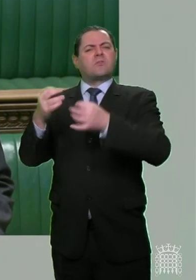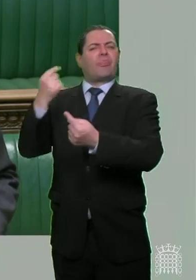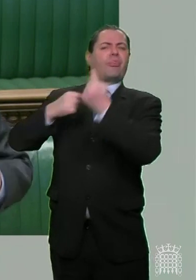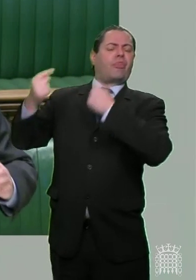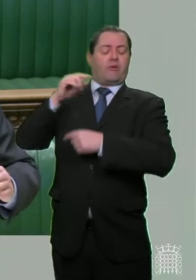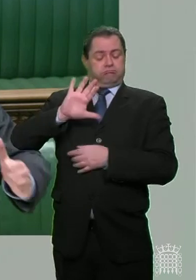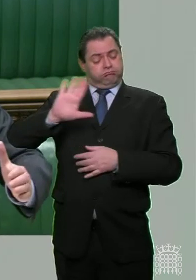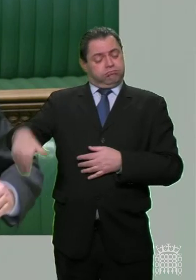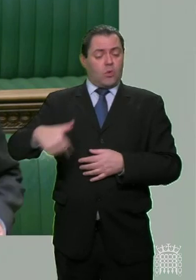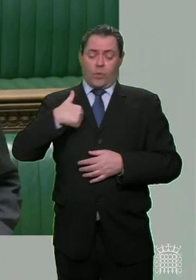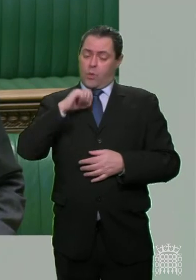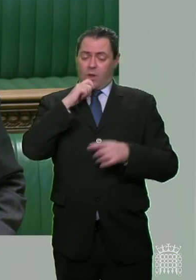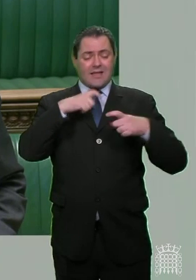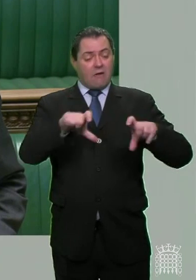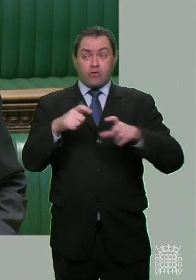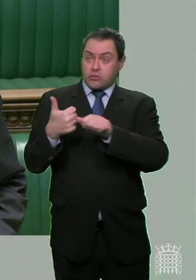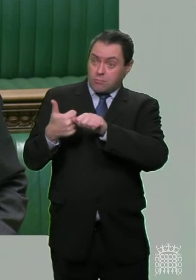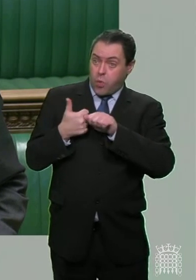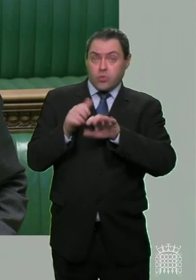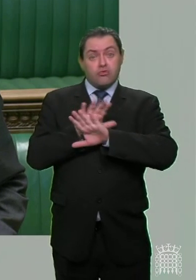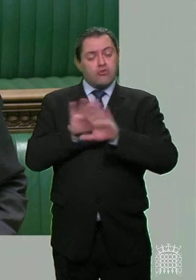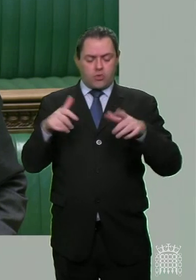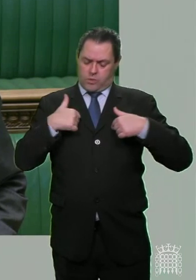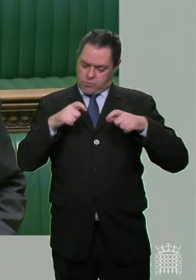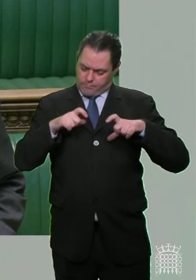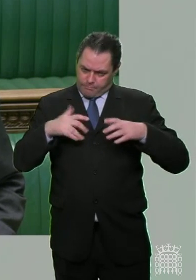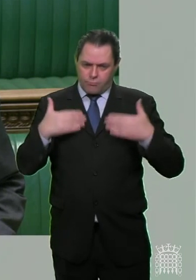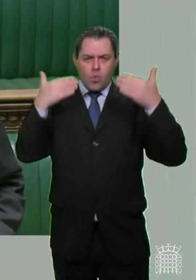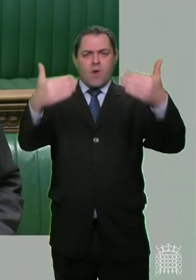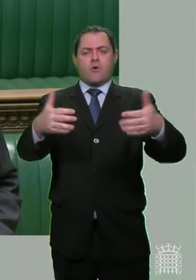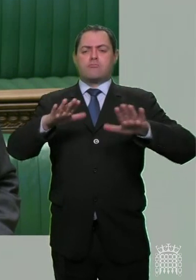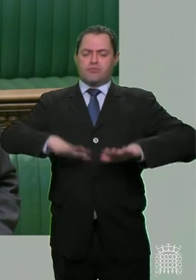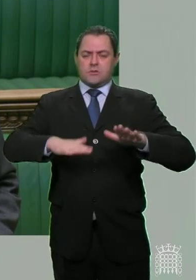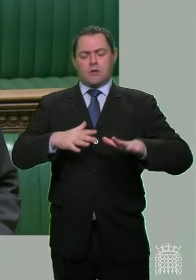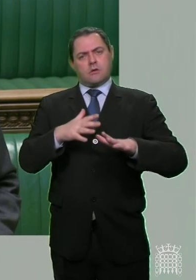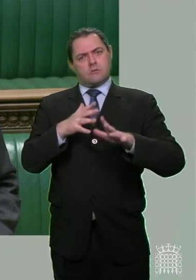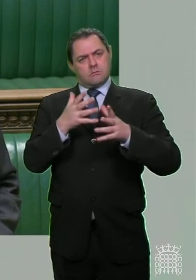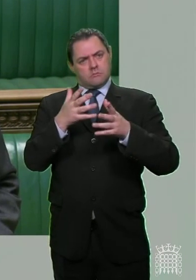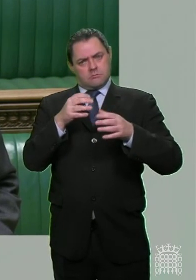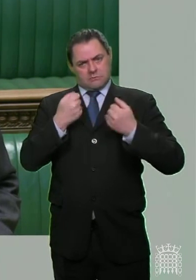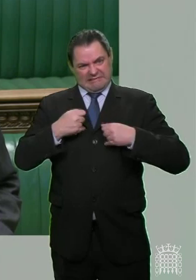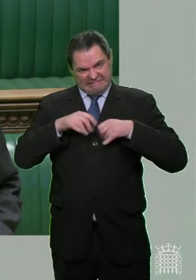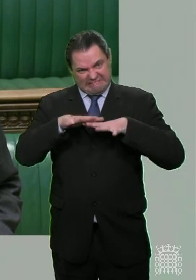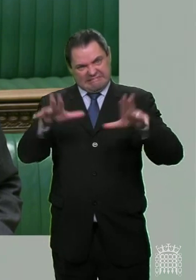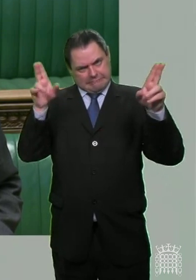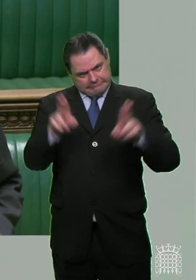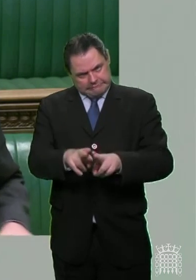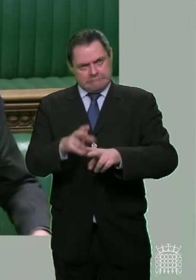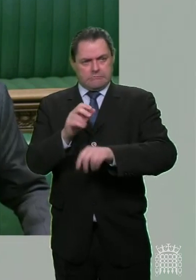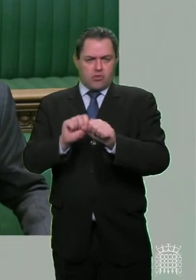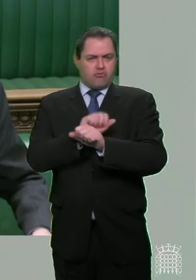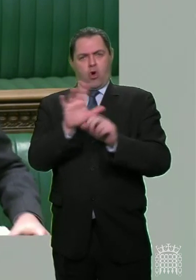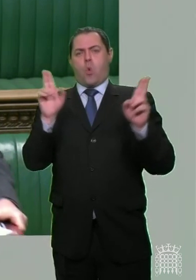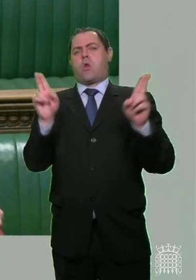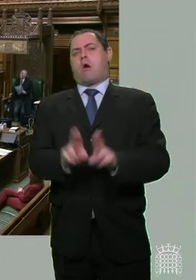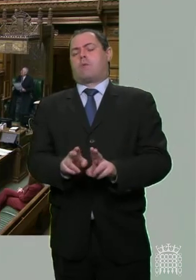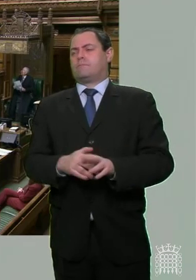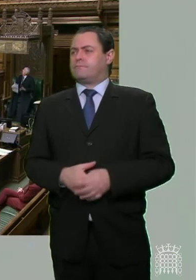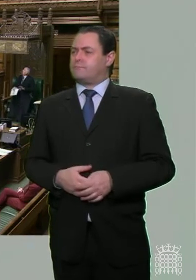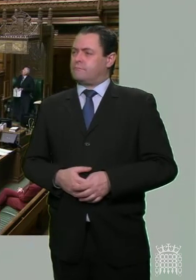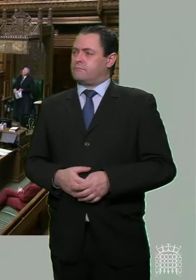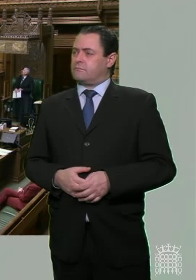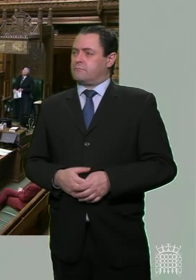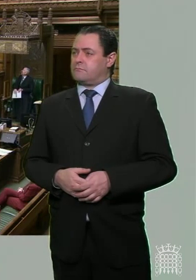We will go on, with or without his help, in taking this country forward, fighting the pandemic and getting coronavirus down.